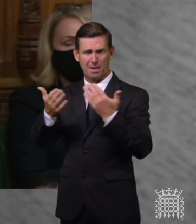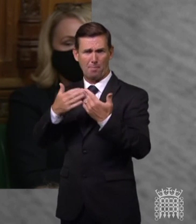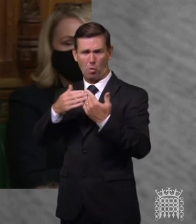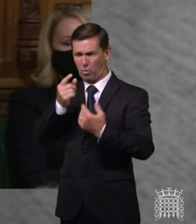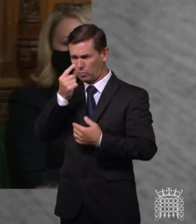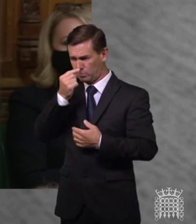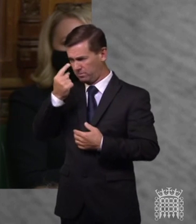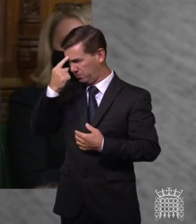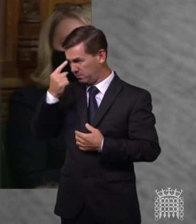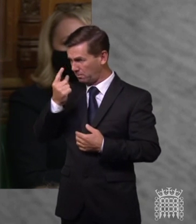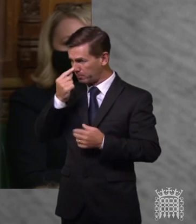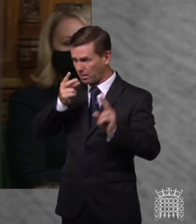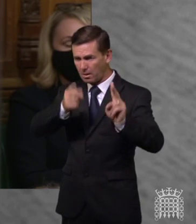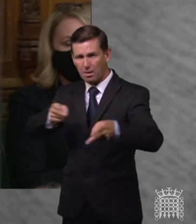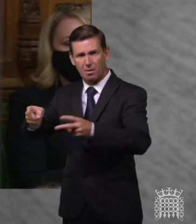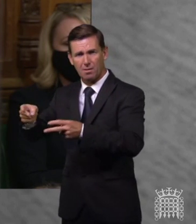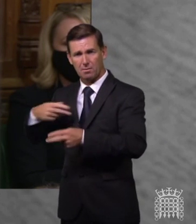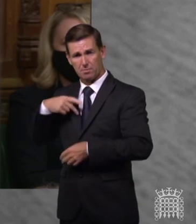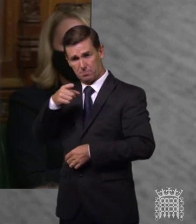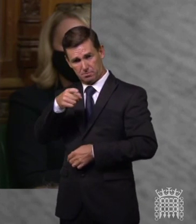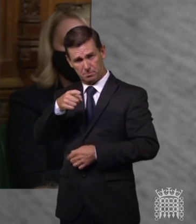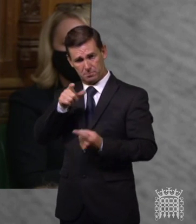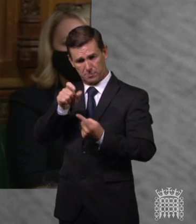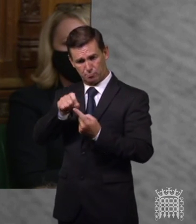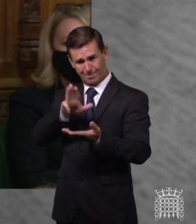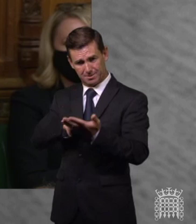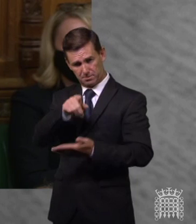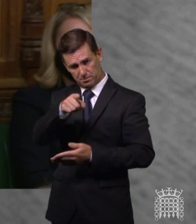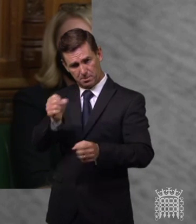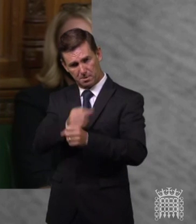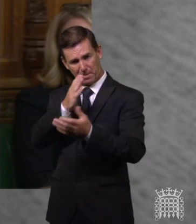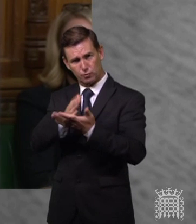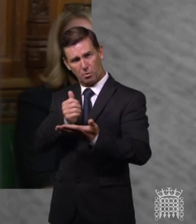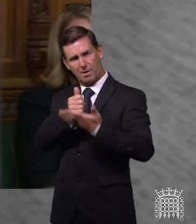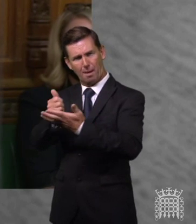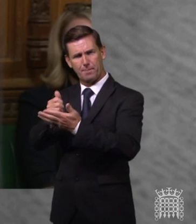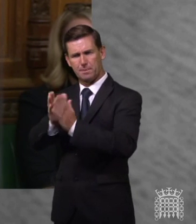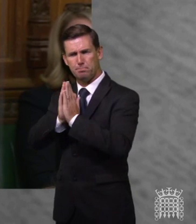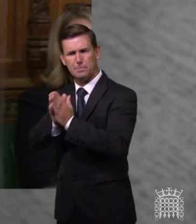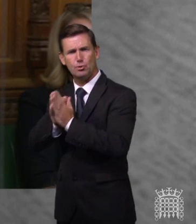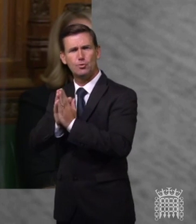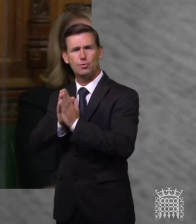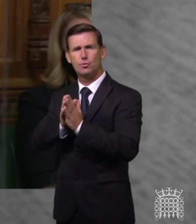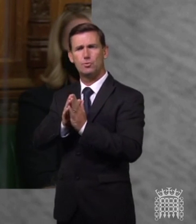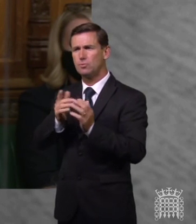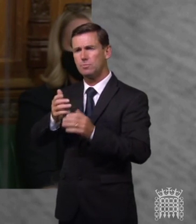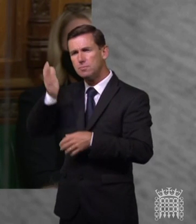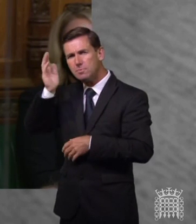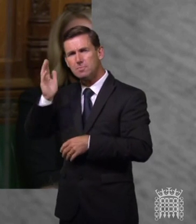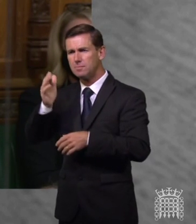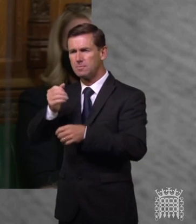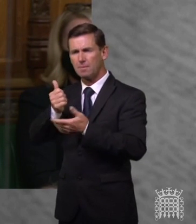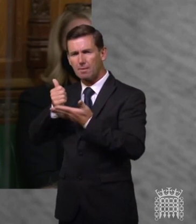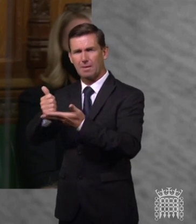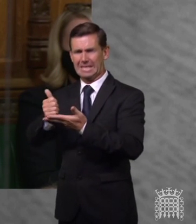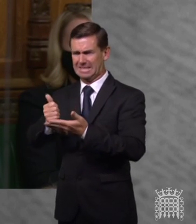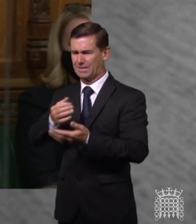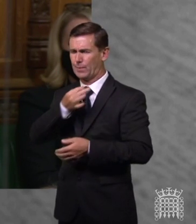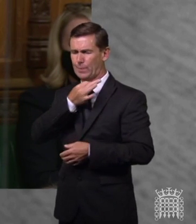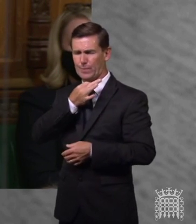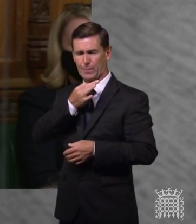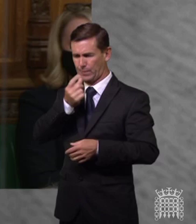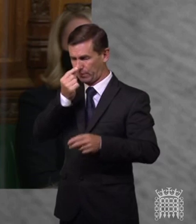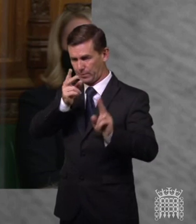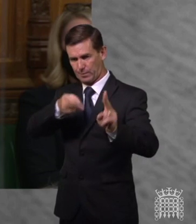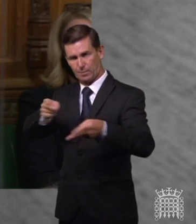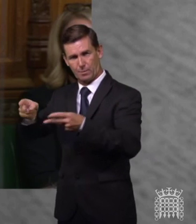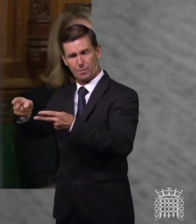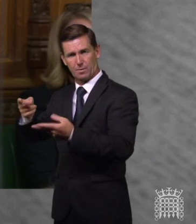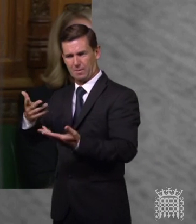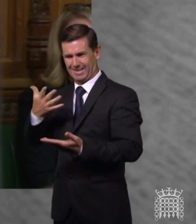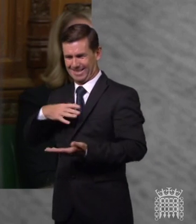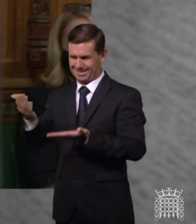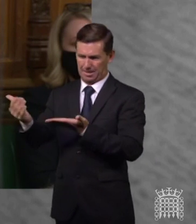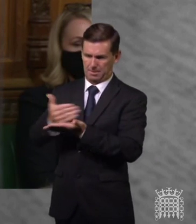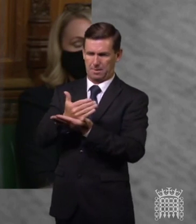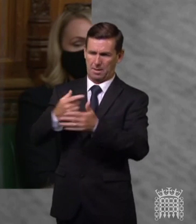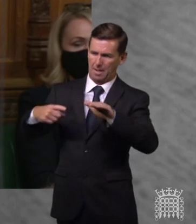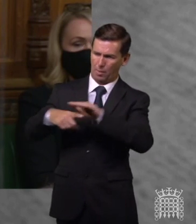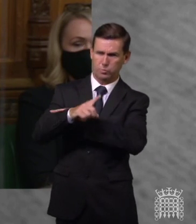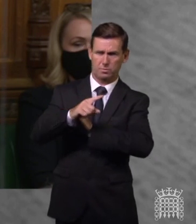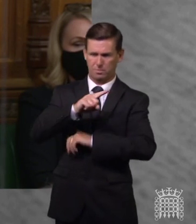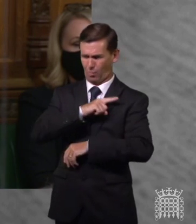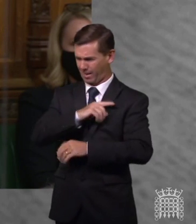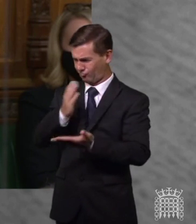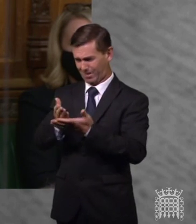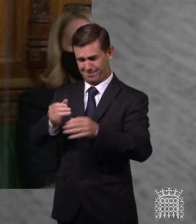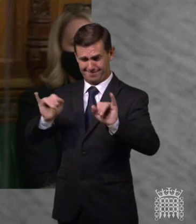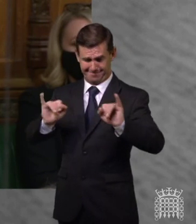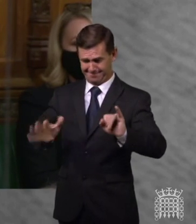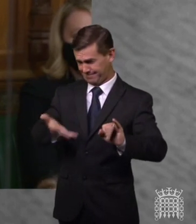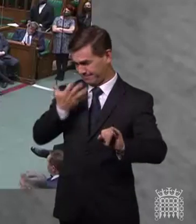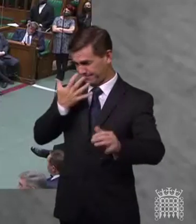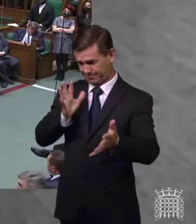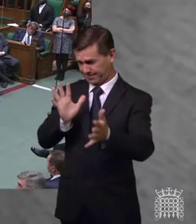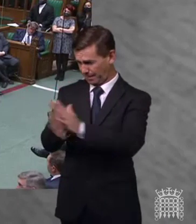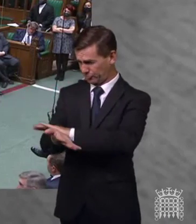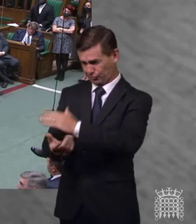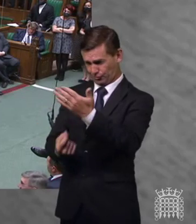Will he assure the House that every effort will be made to bring back to safe haven people whose lives are under threat as a result of the catastrophe in foreign policy that has gone on in that country?